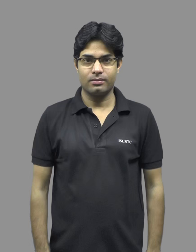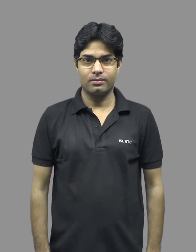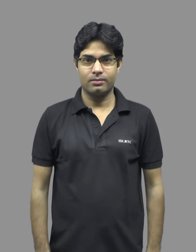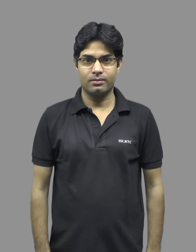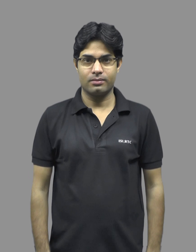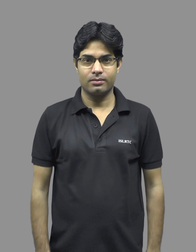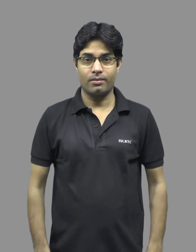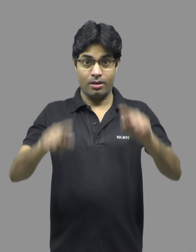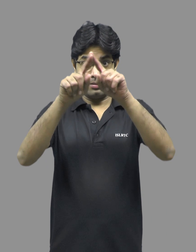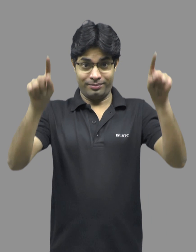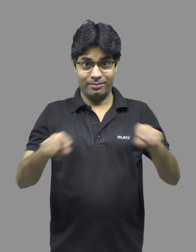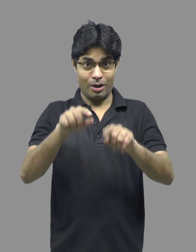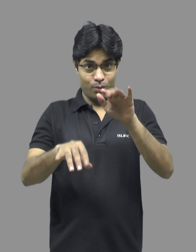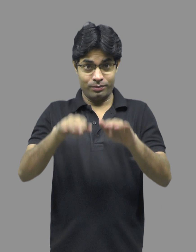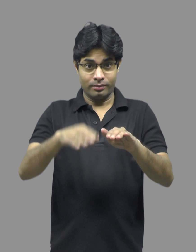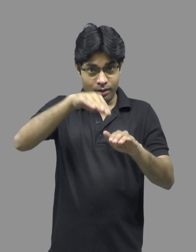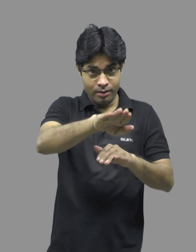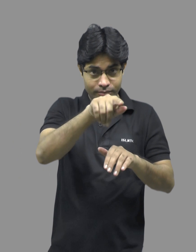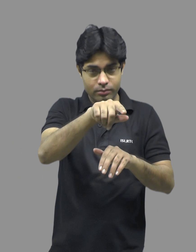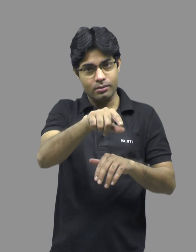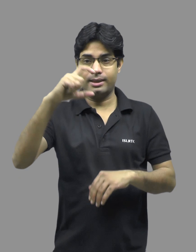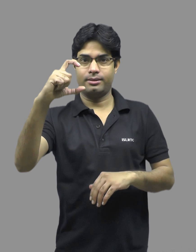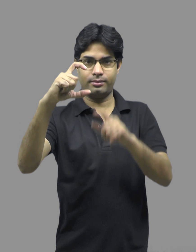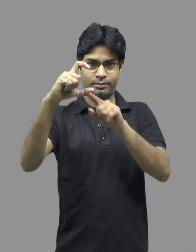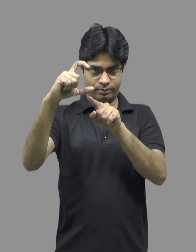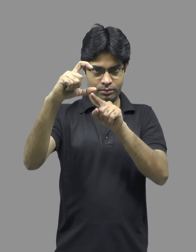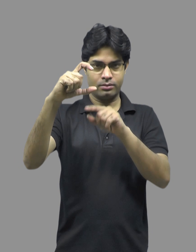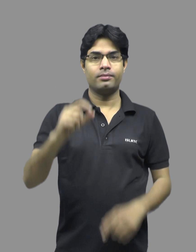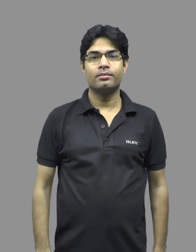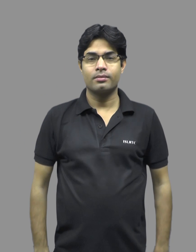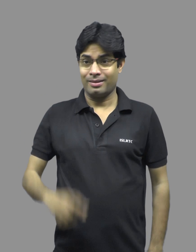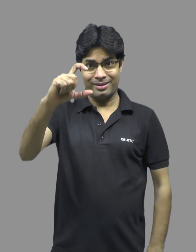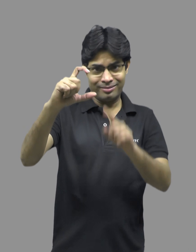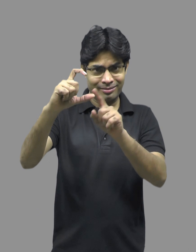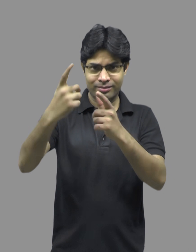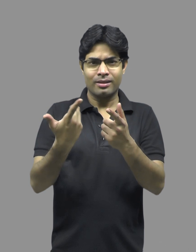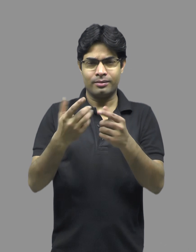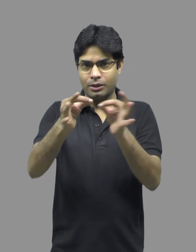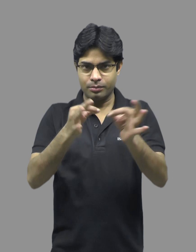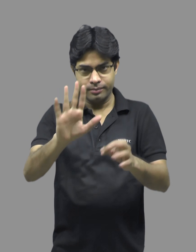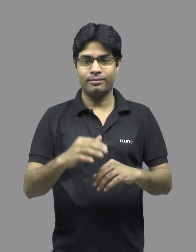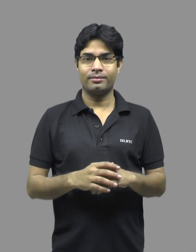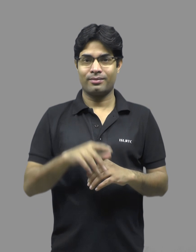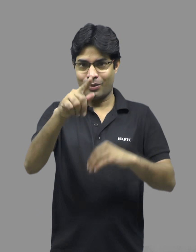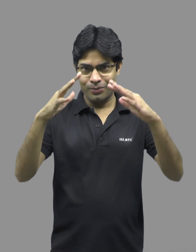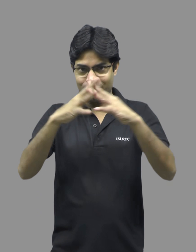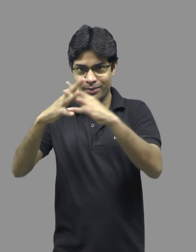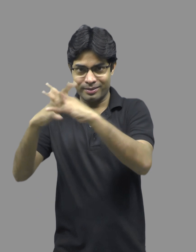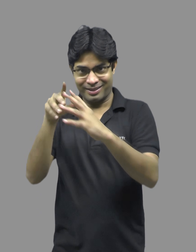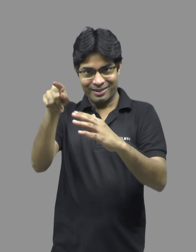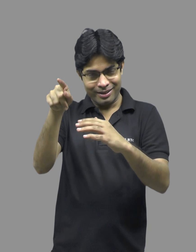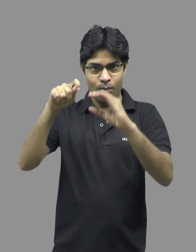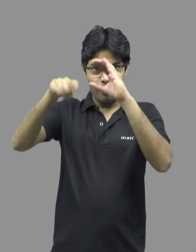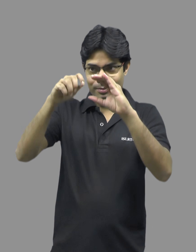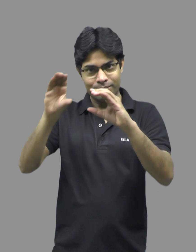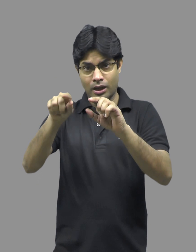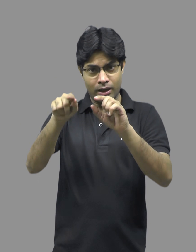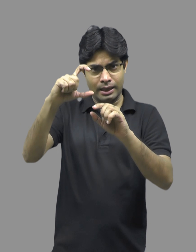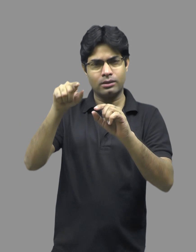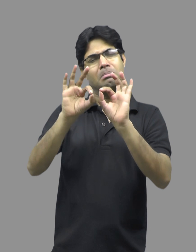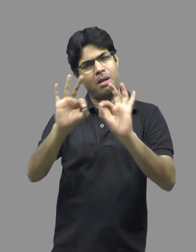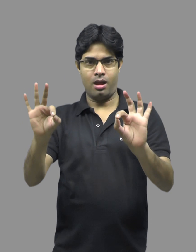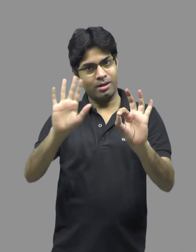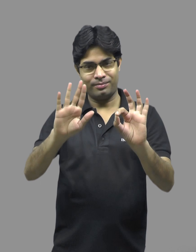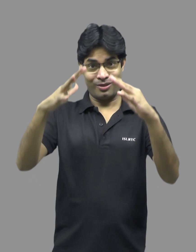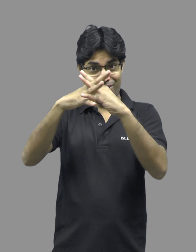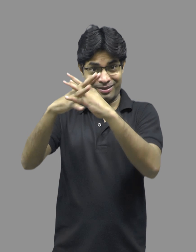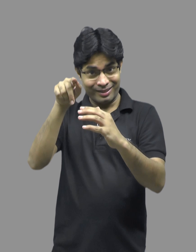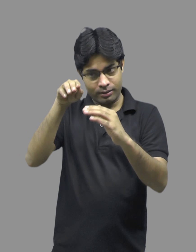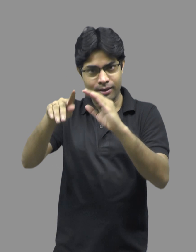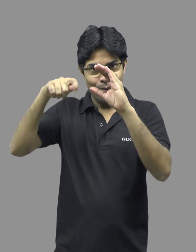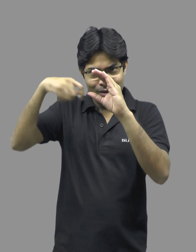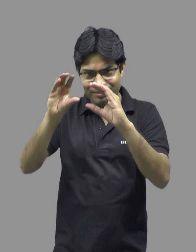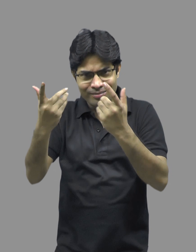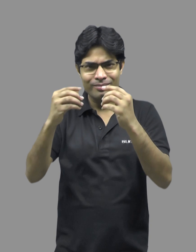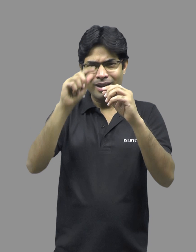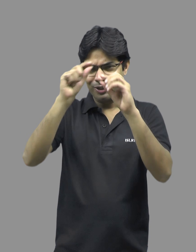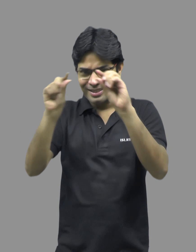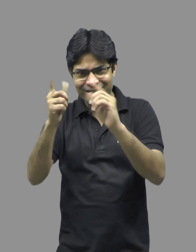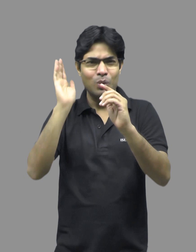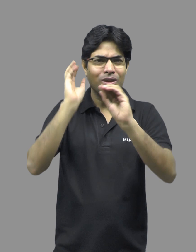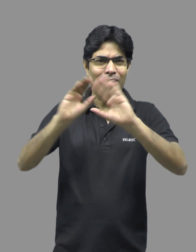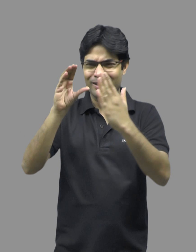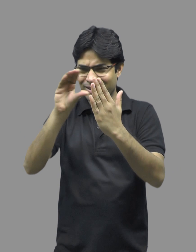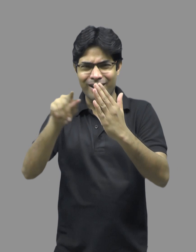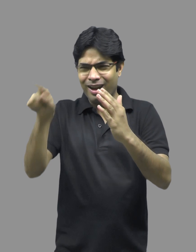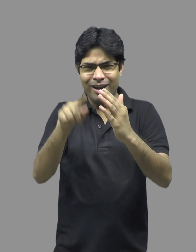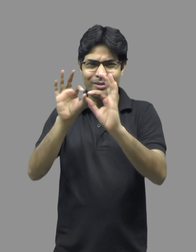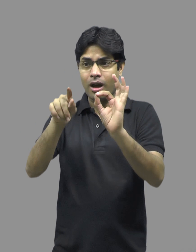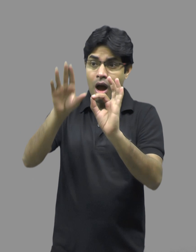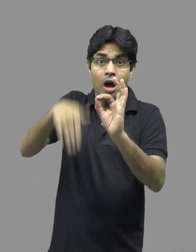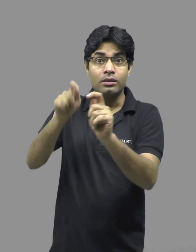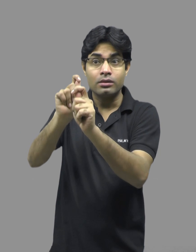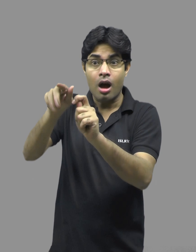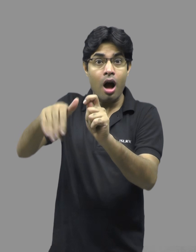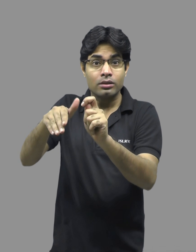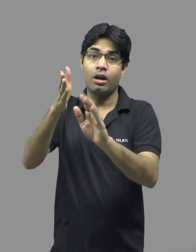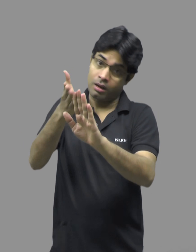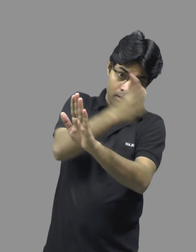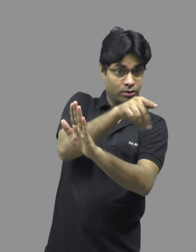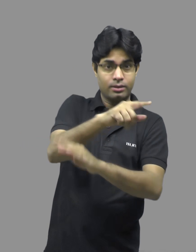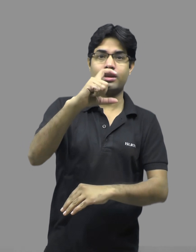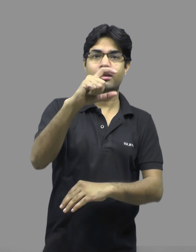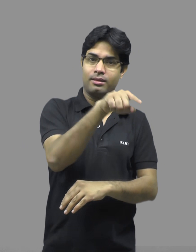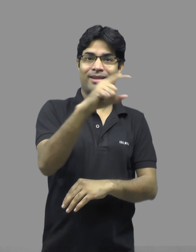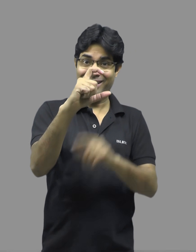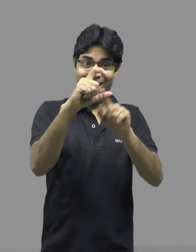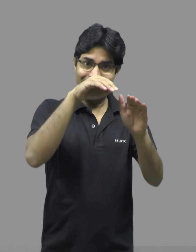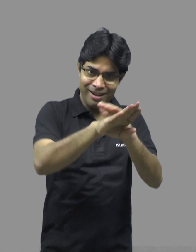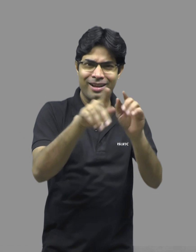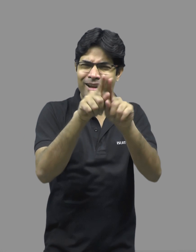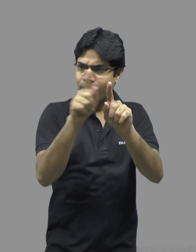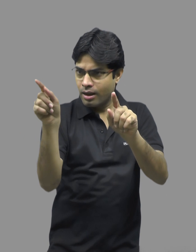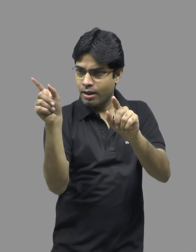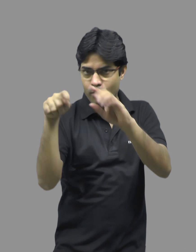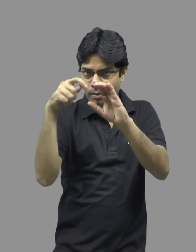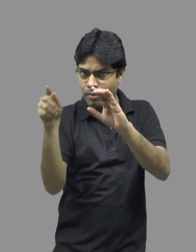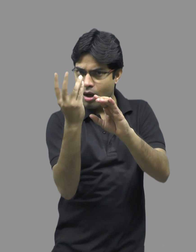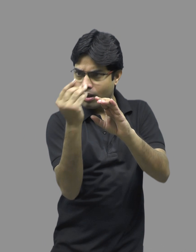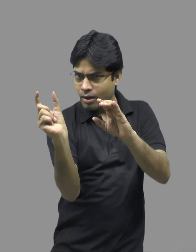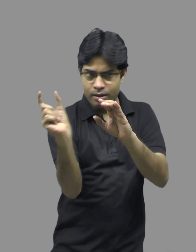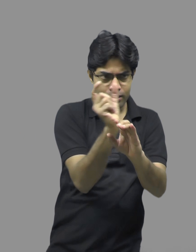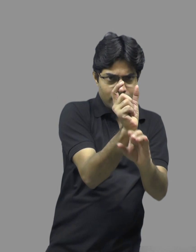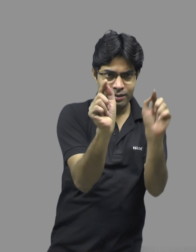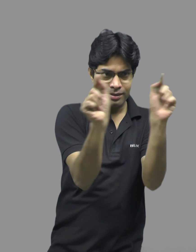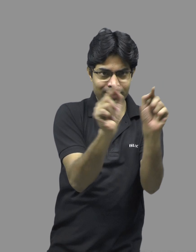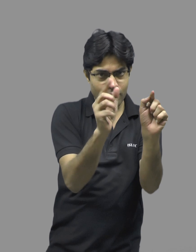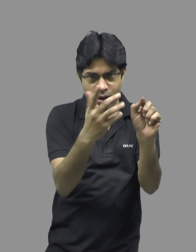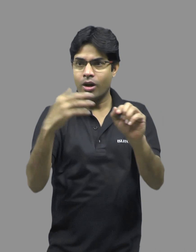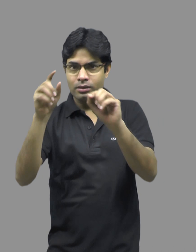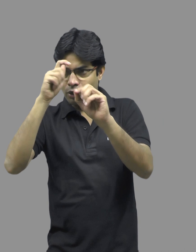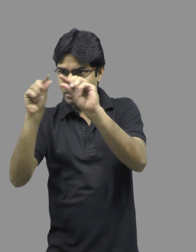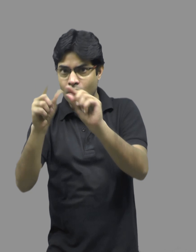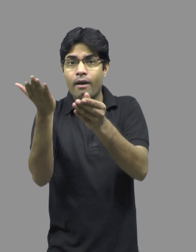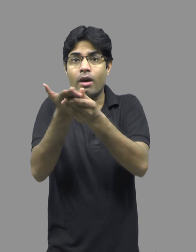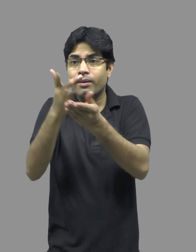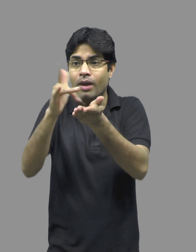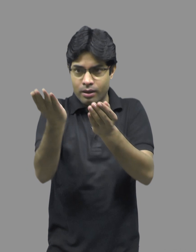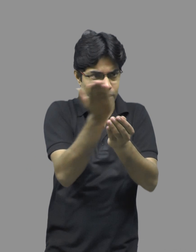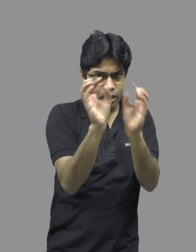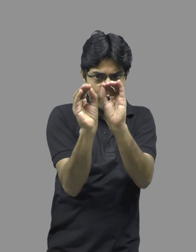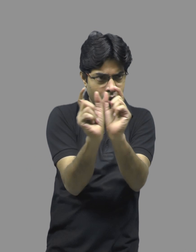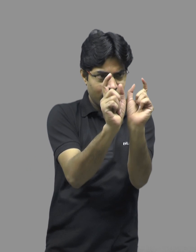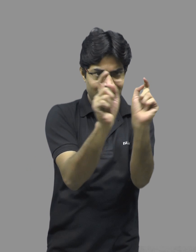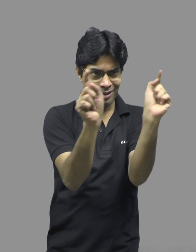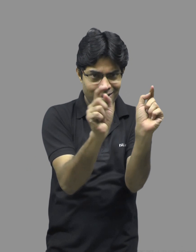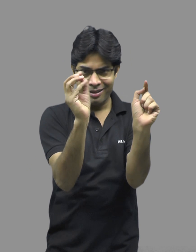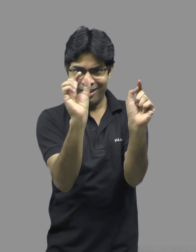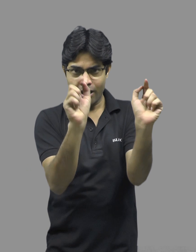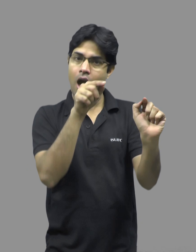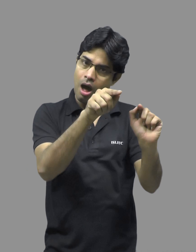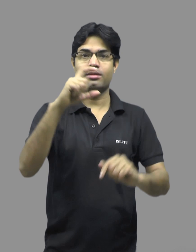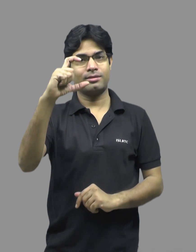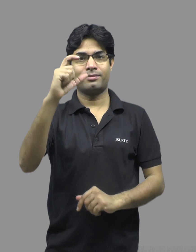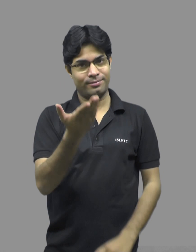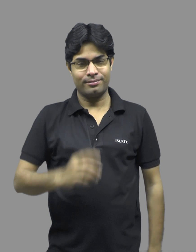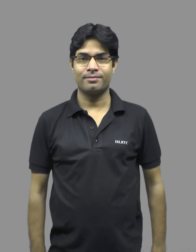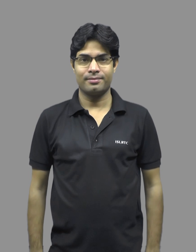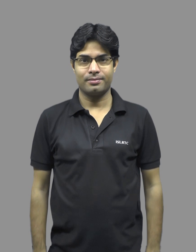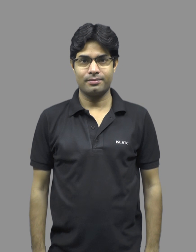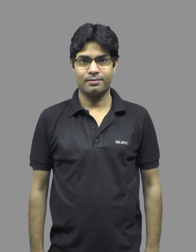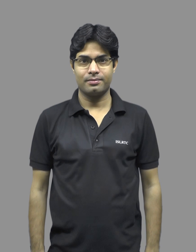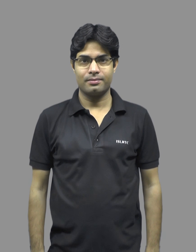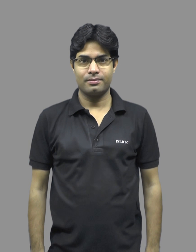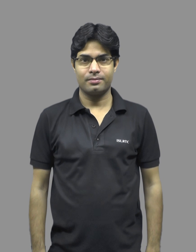C Language